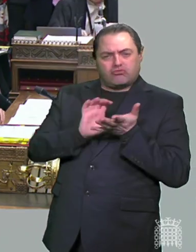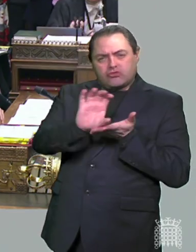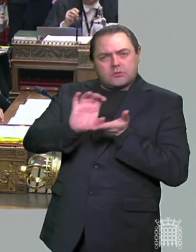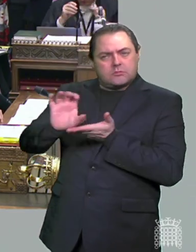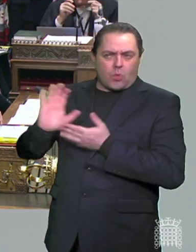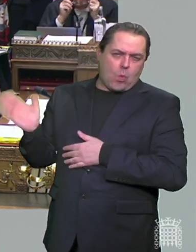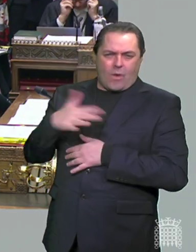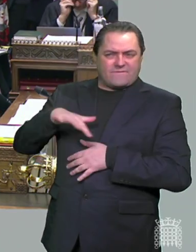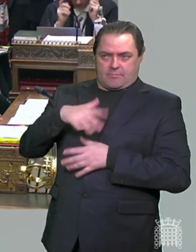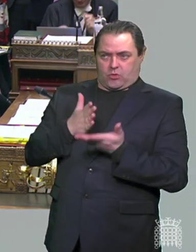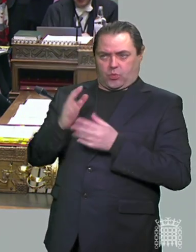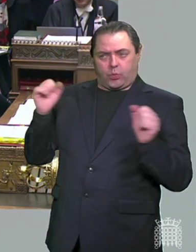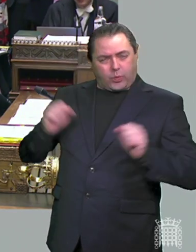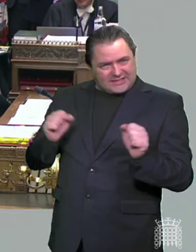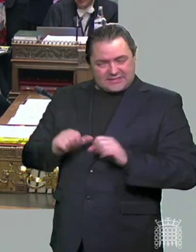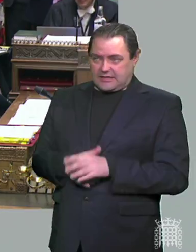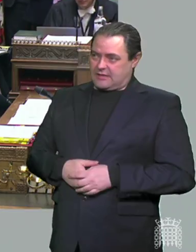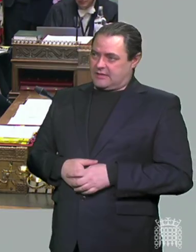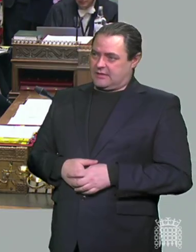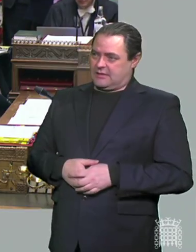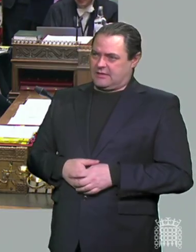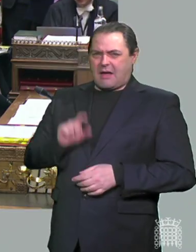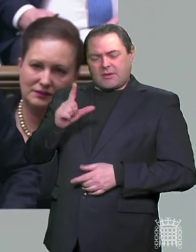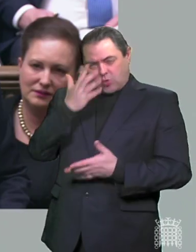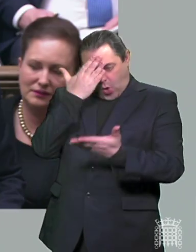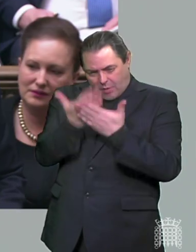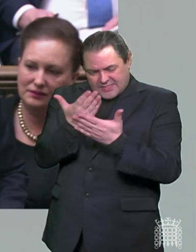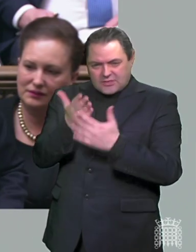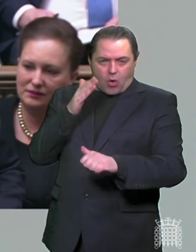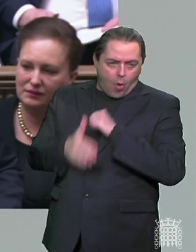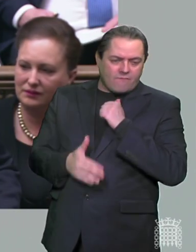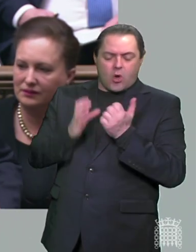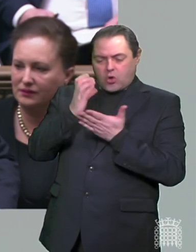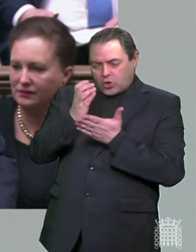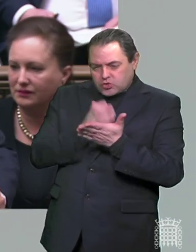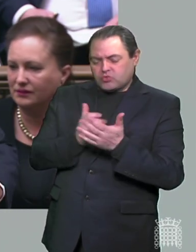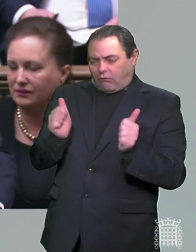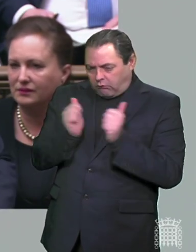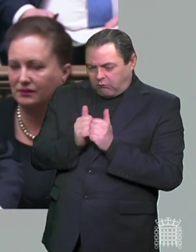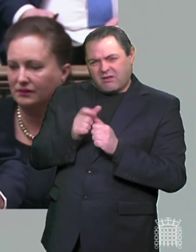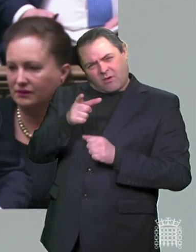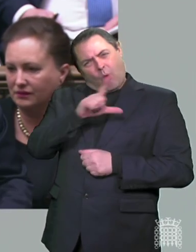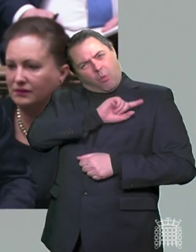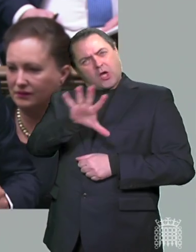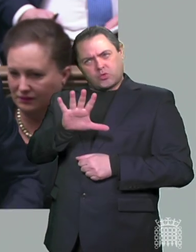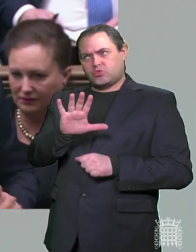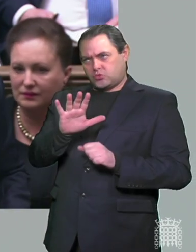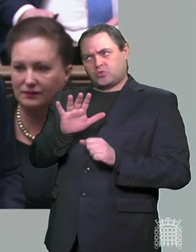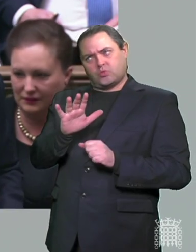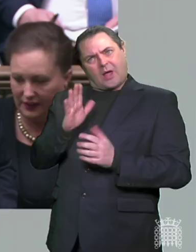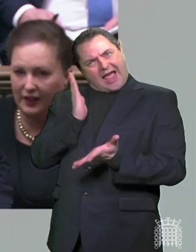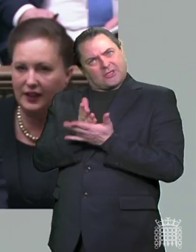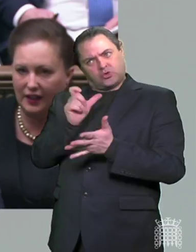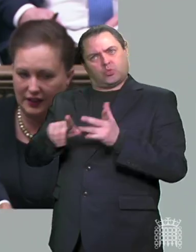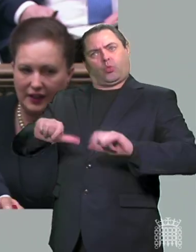What I would say to the honourable Gentleman is that rather than obsessing about constitutional arrangements, he should focus on delivering for the people of Scotland.